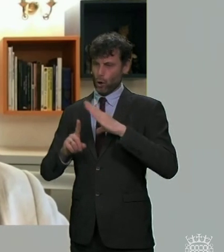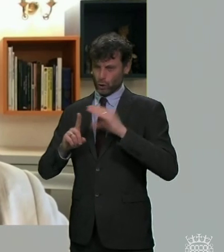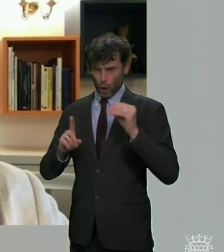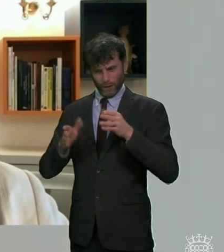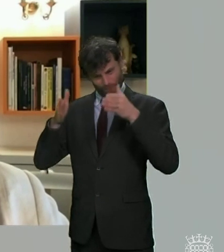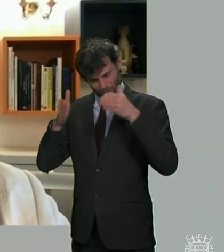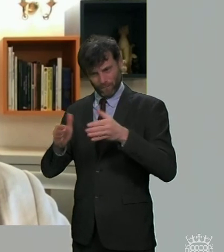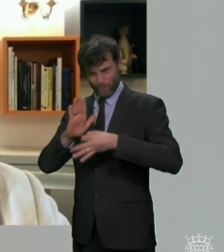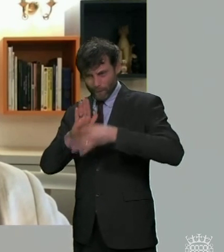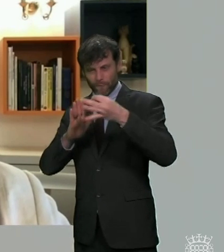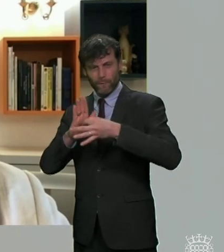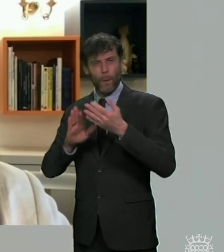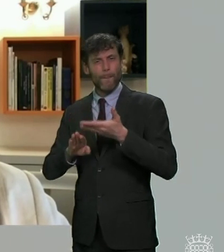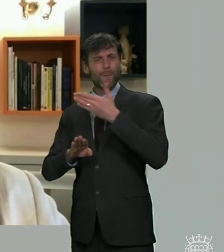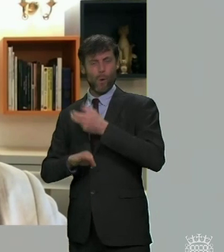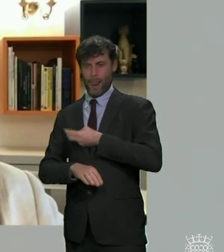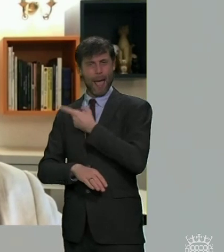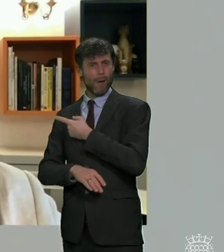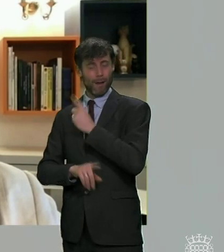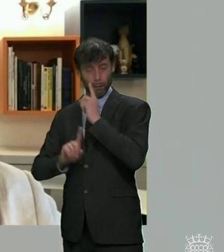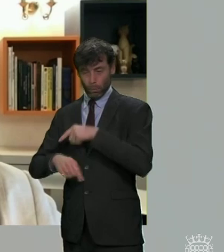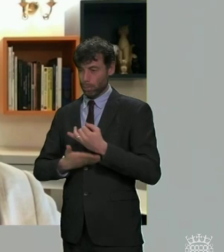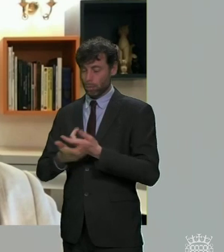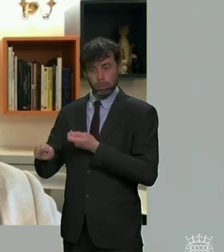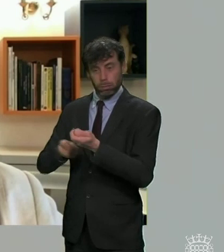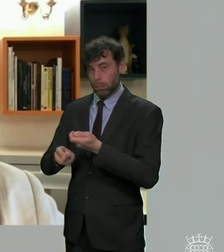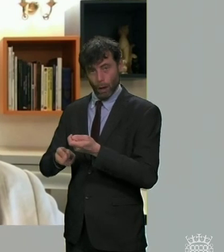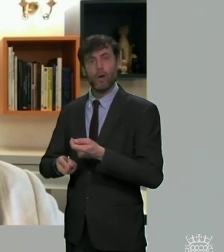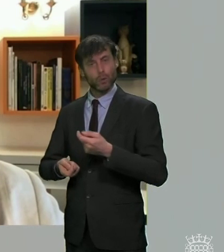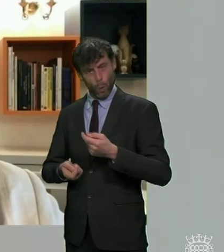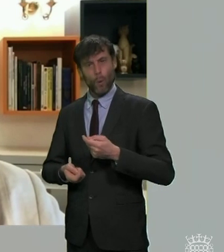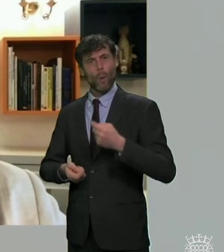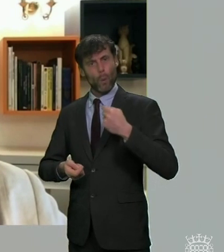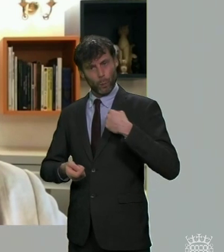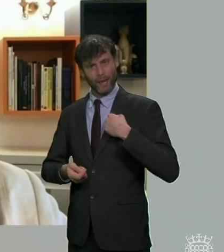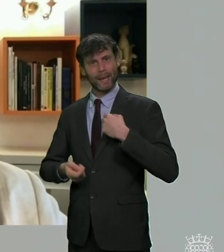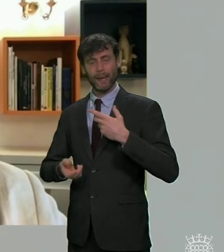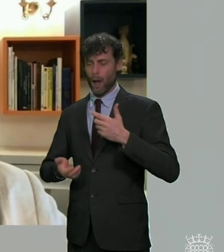Our next challenge is to raise skills and educational achievements in the town.